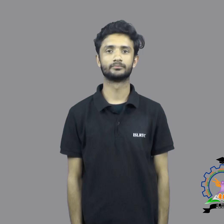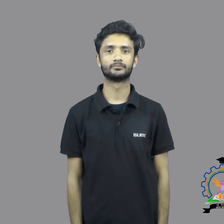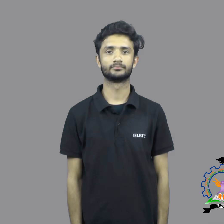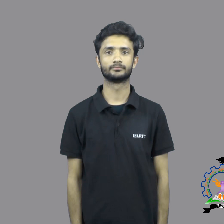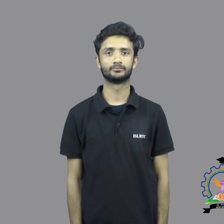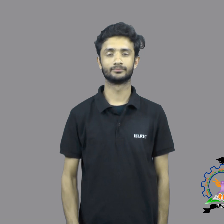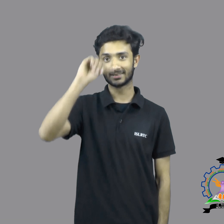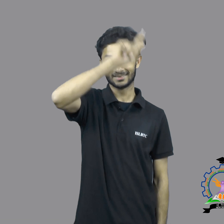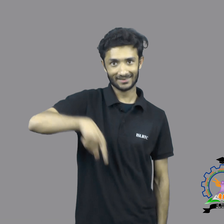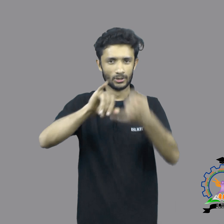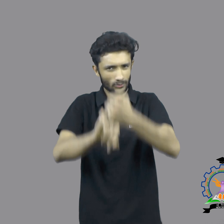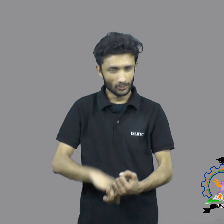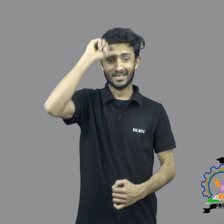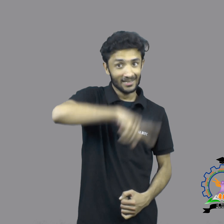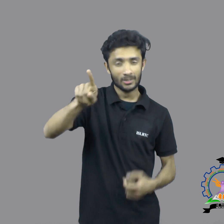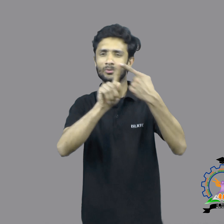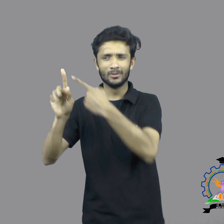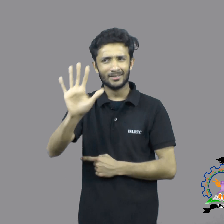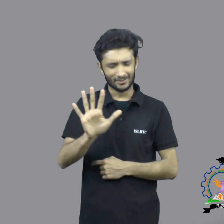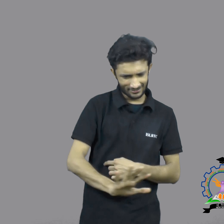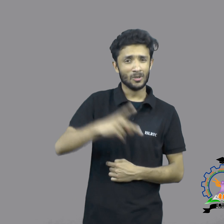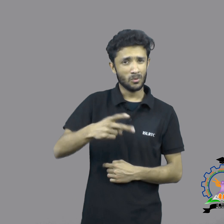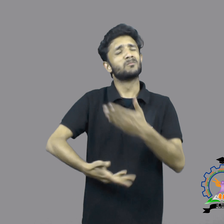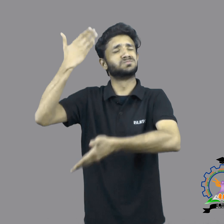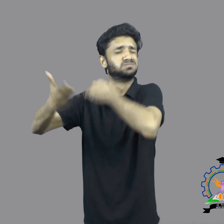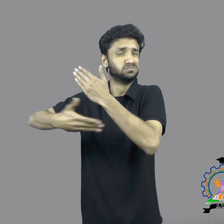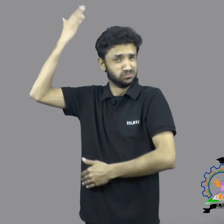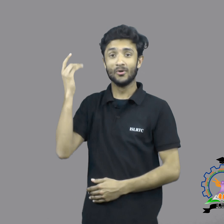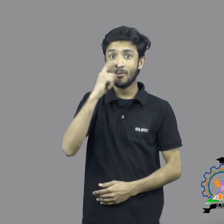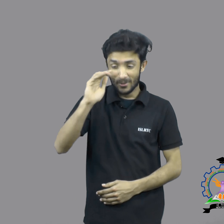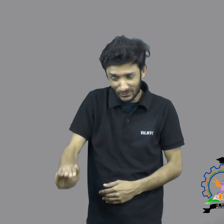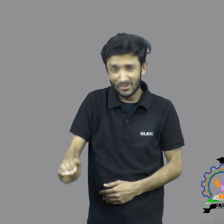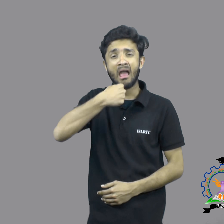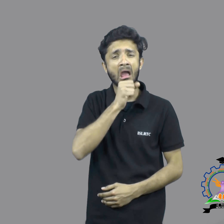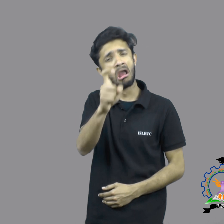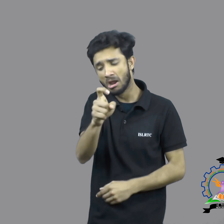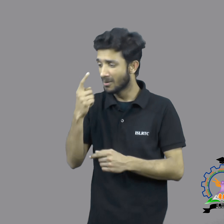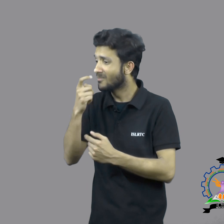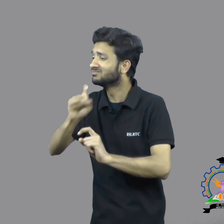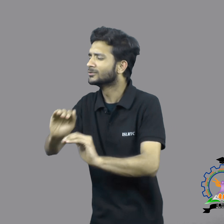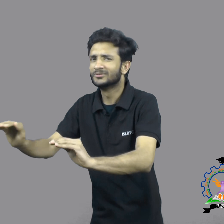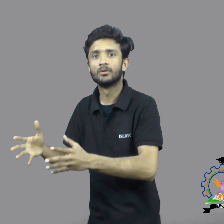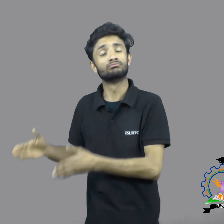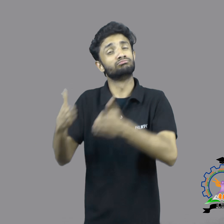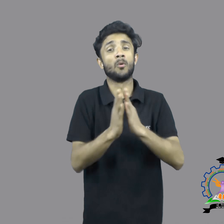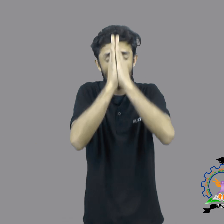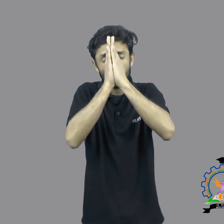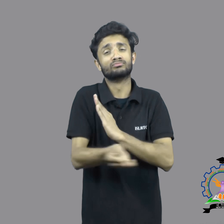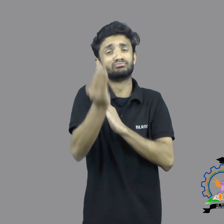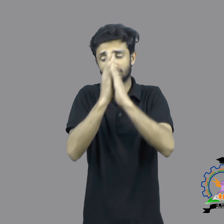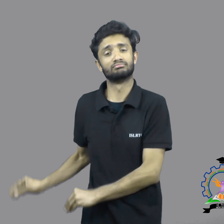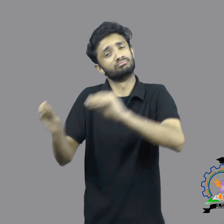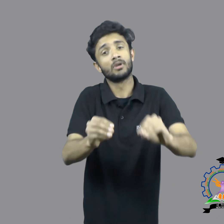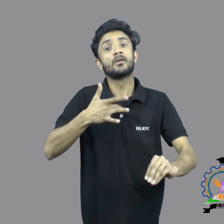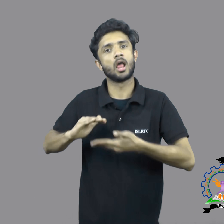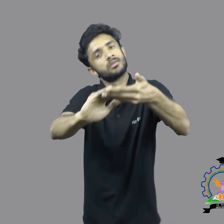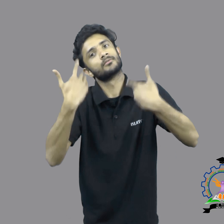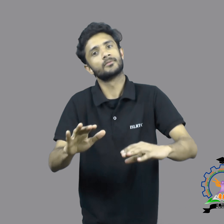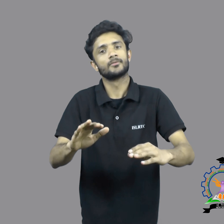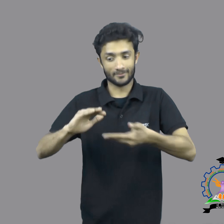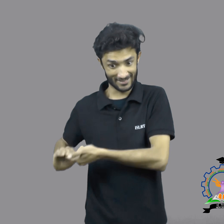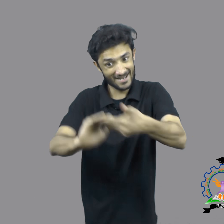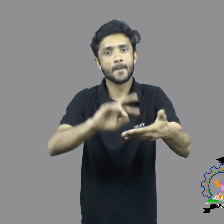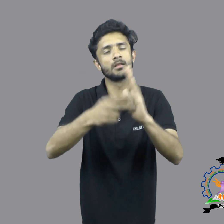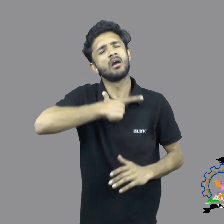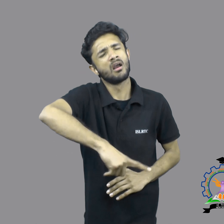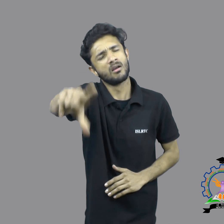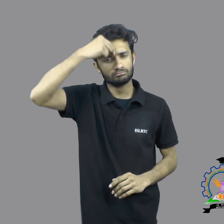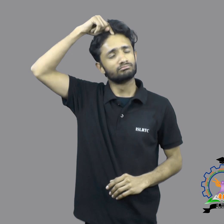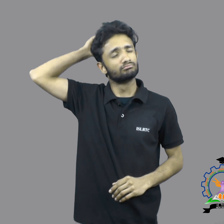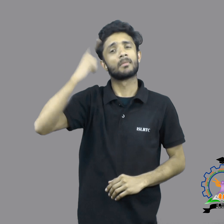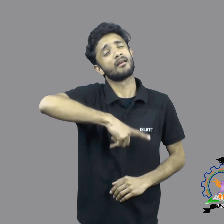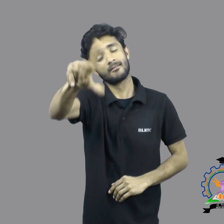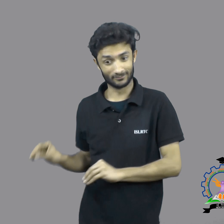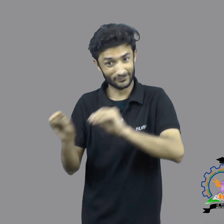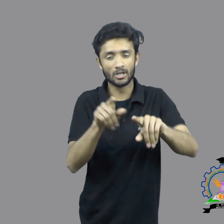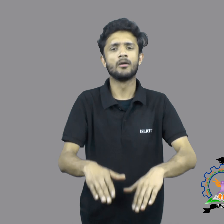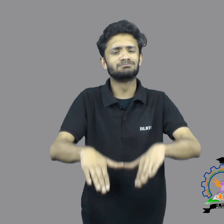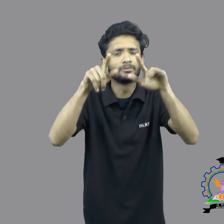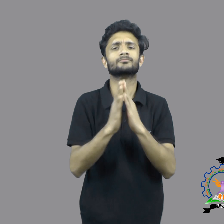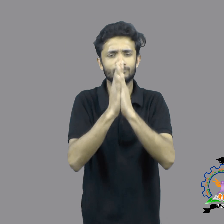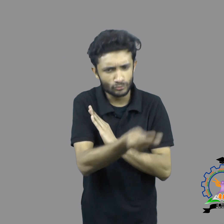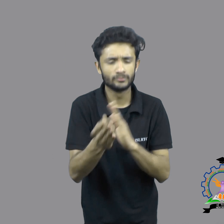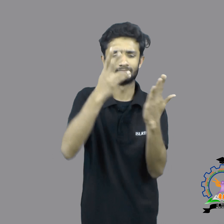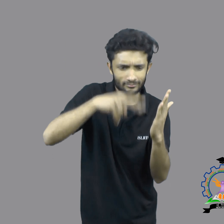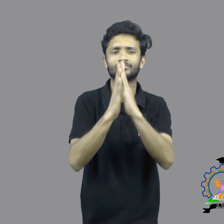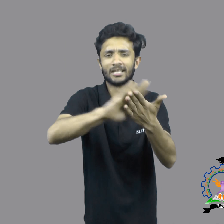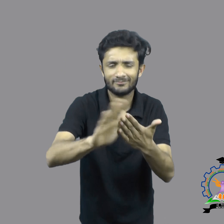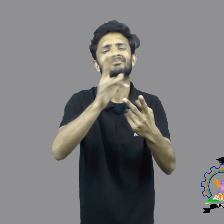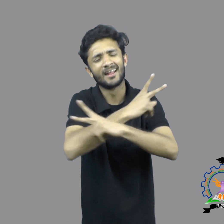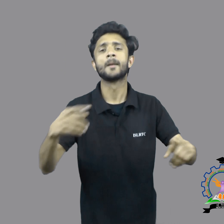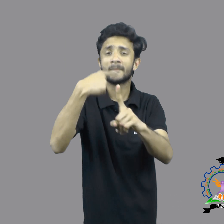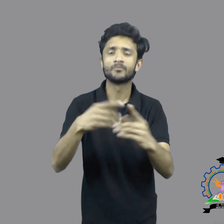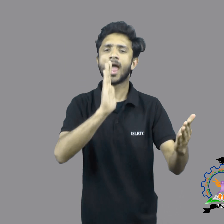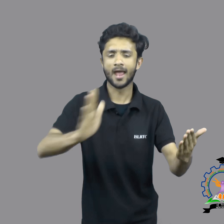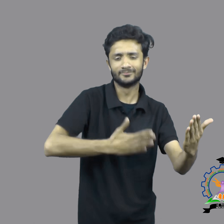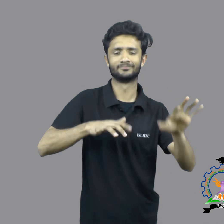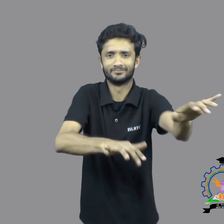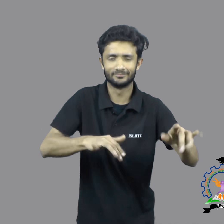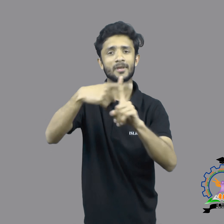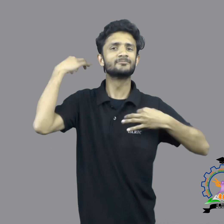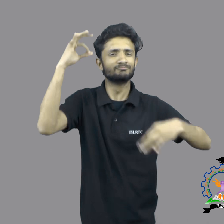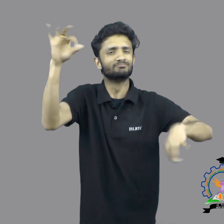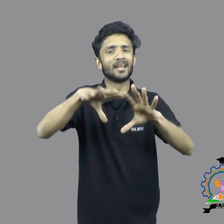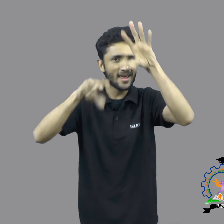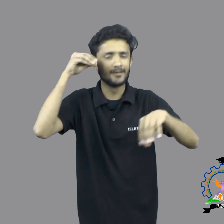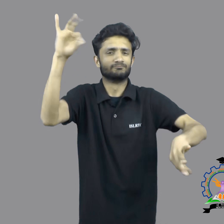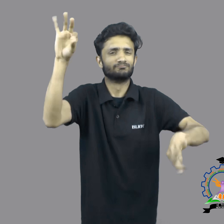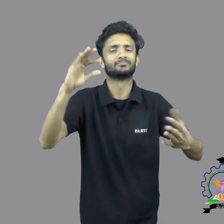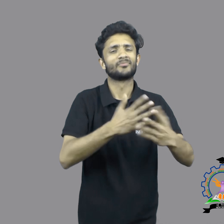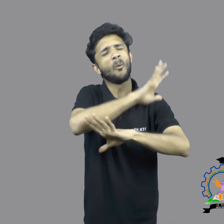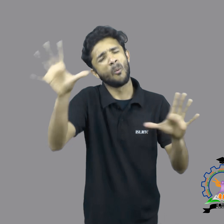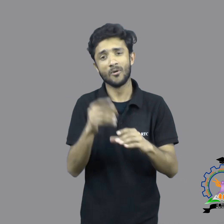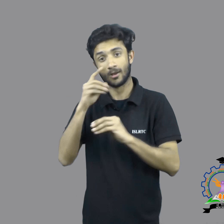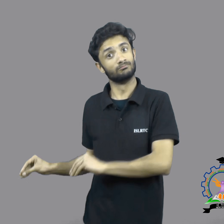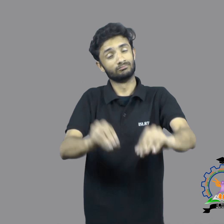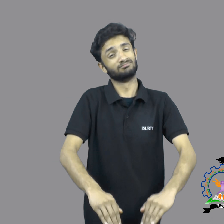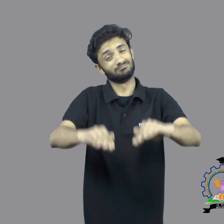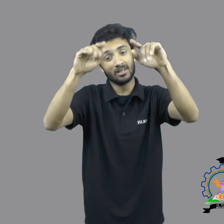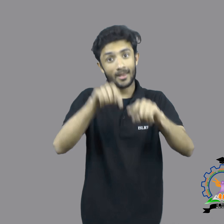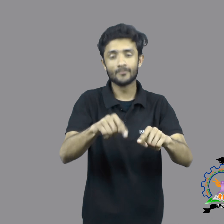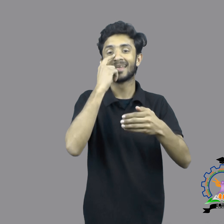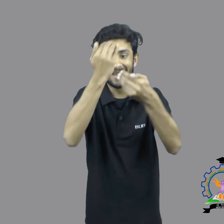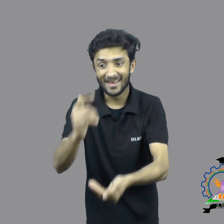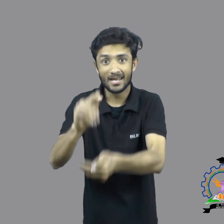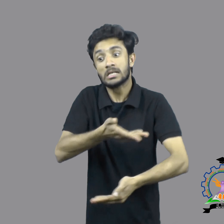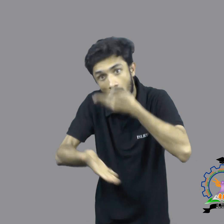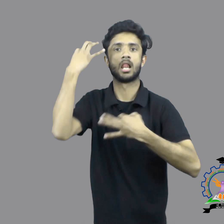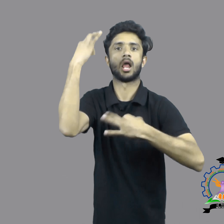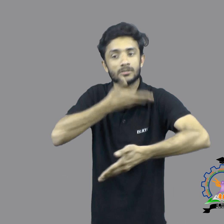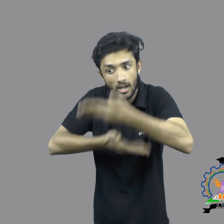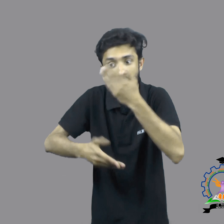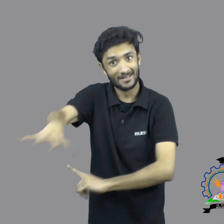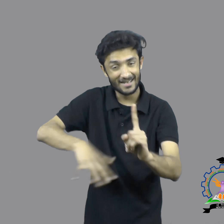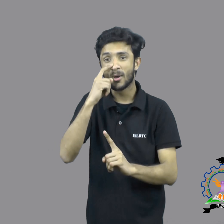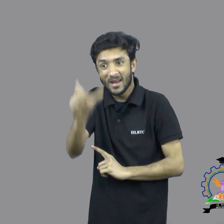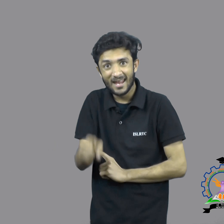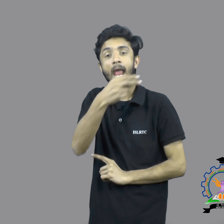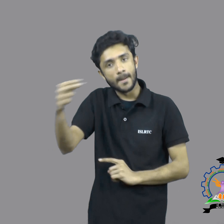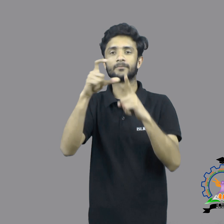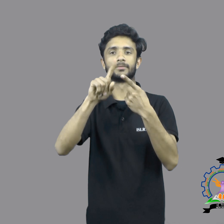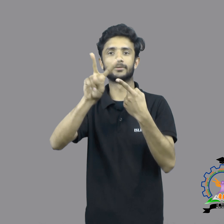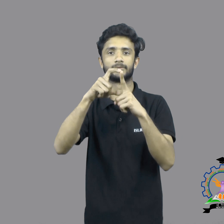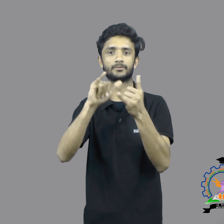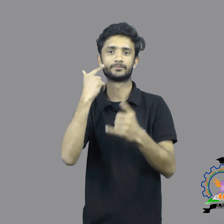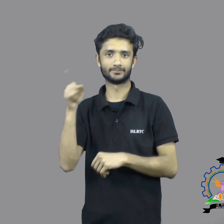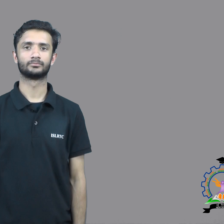Devdasi